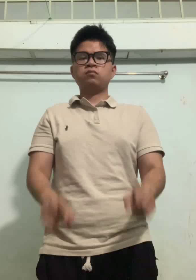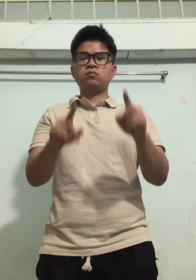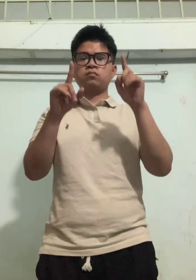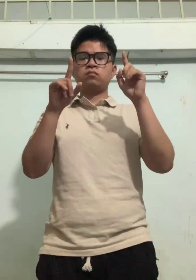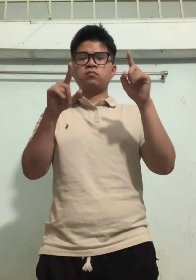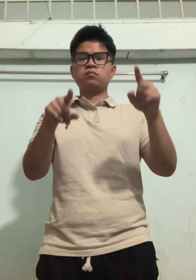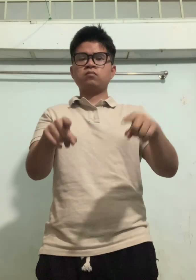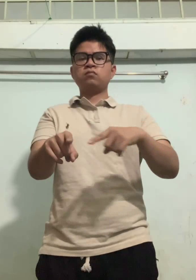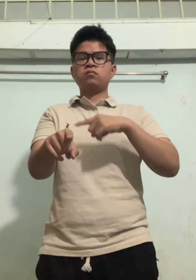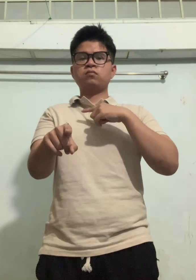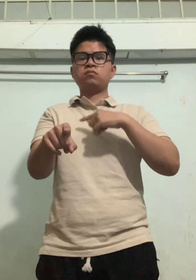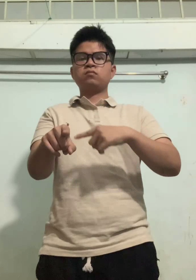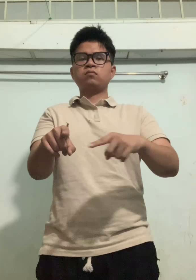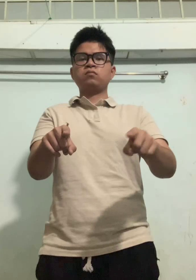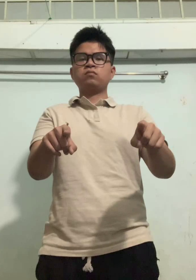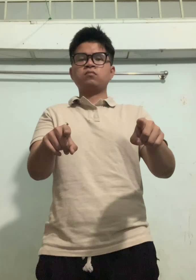phut